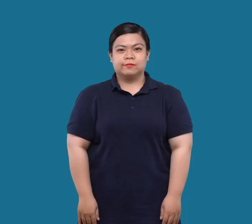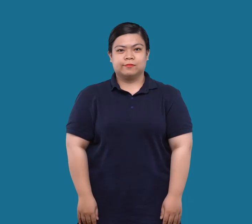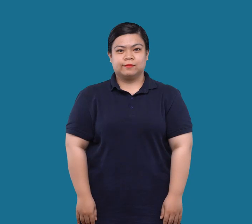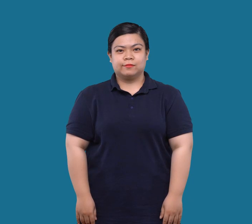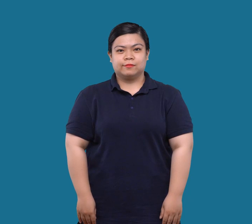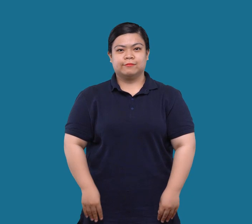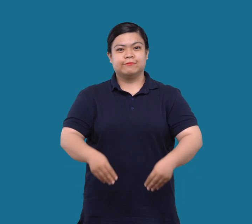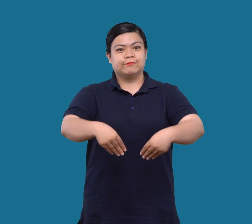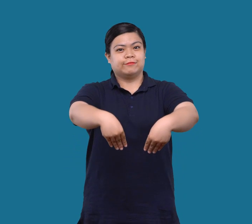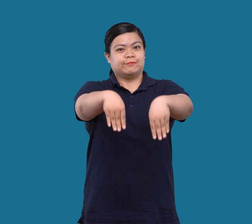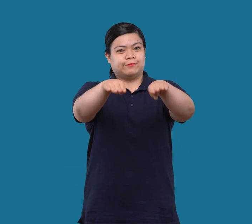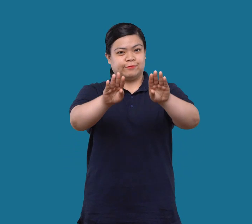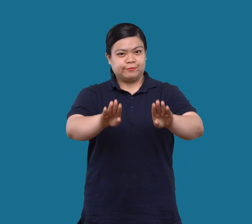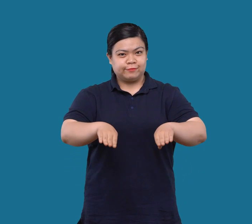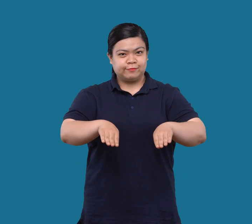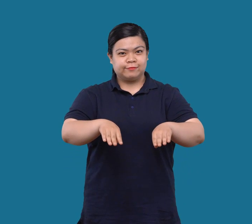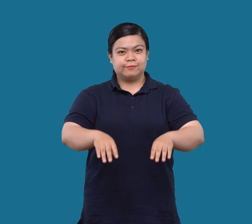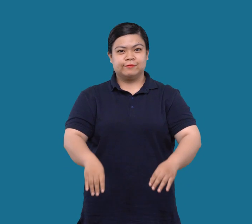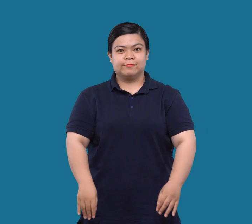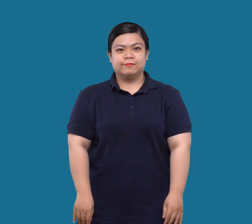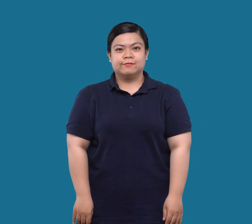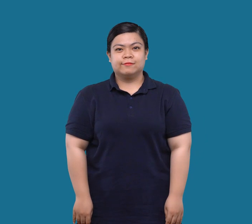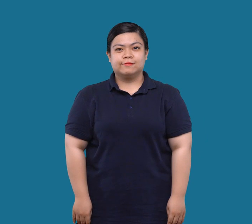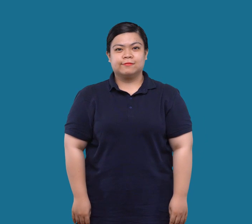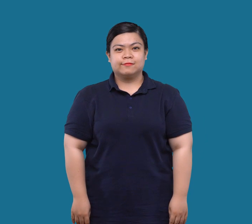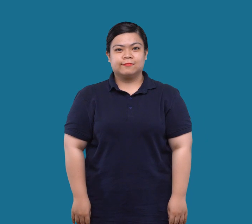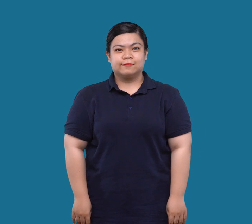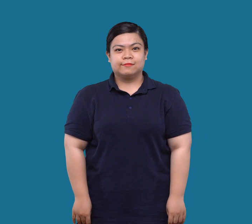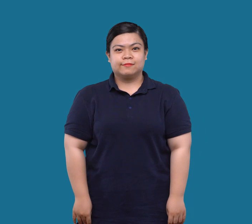chiếu